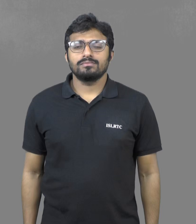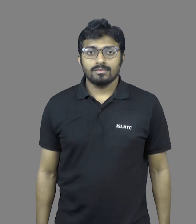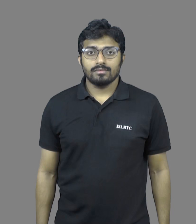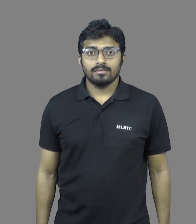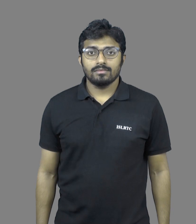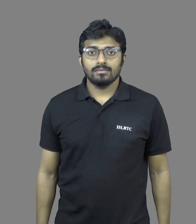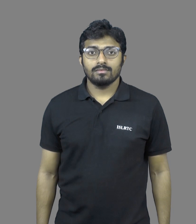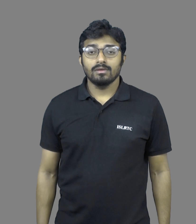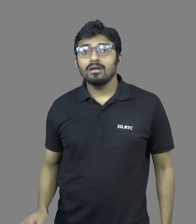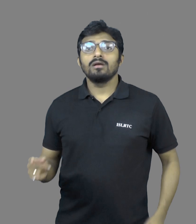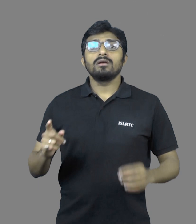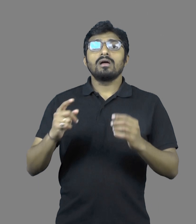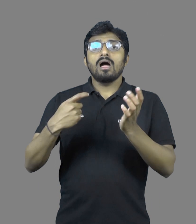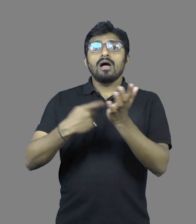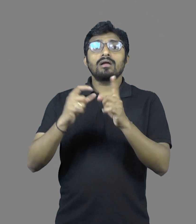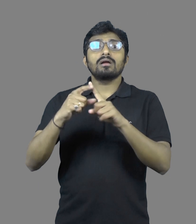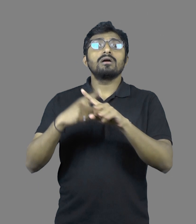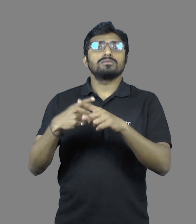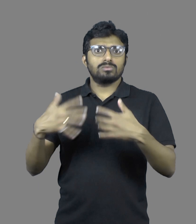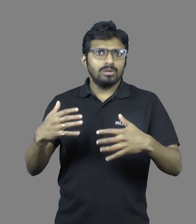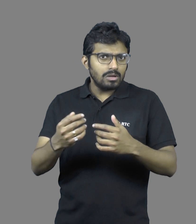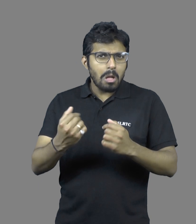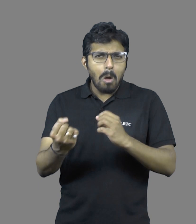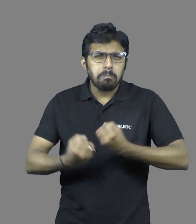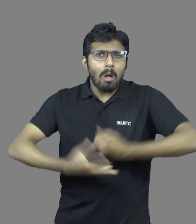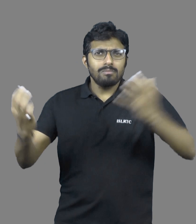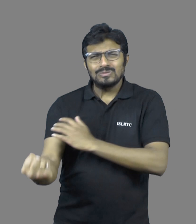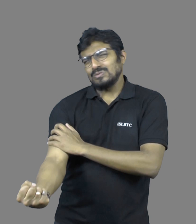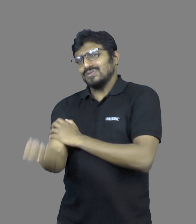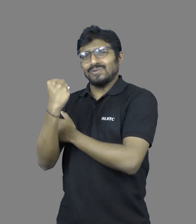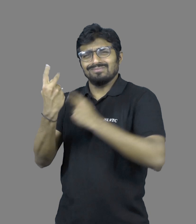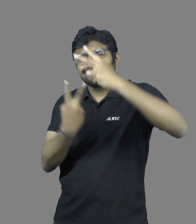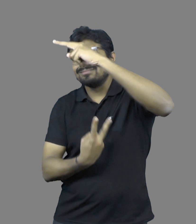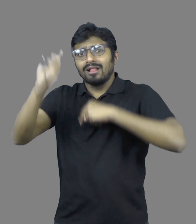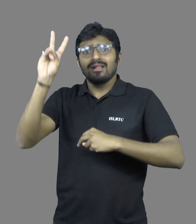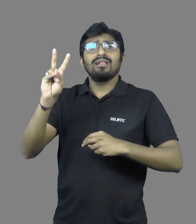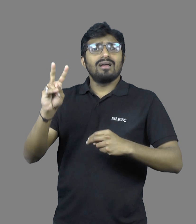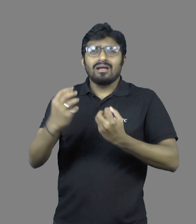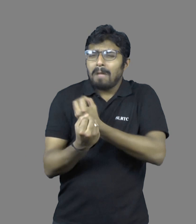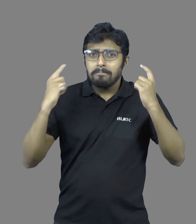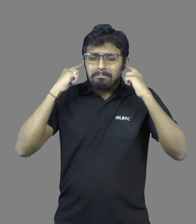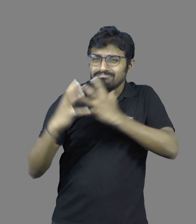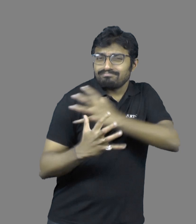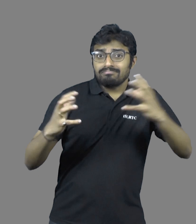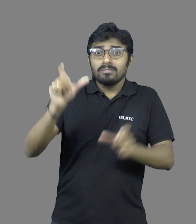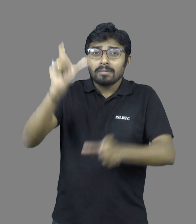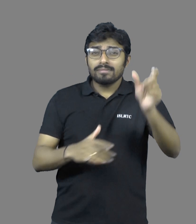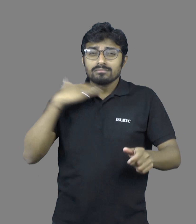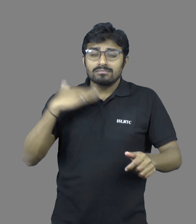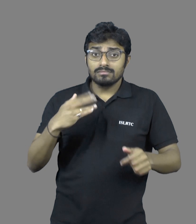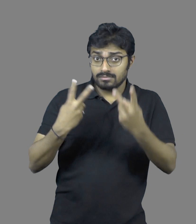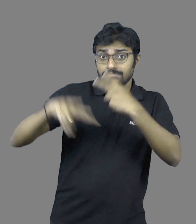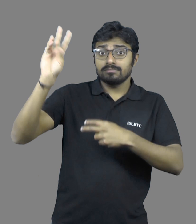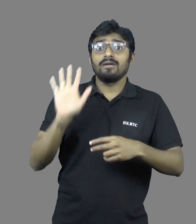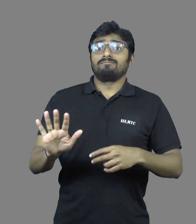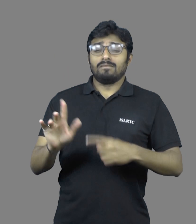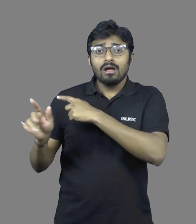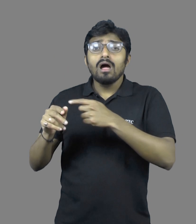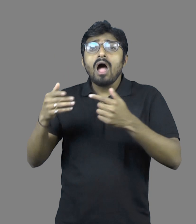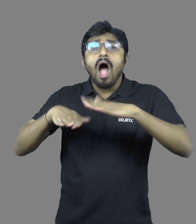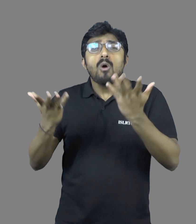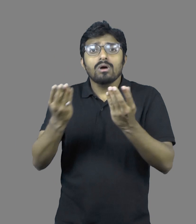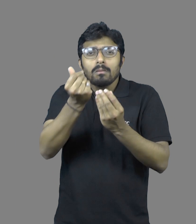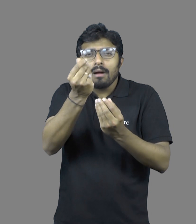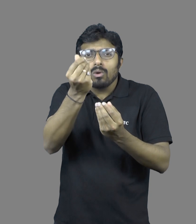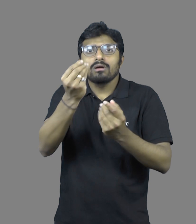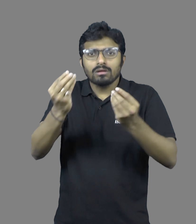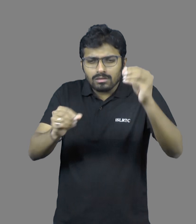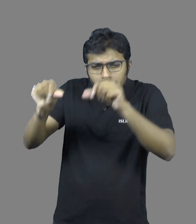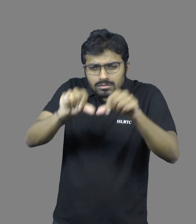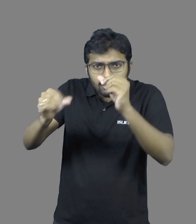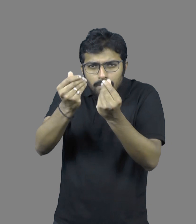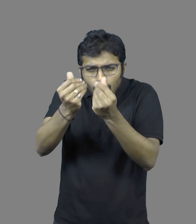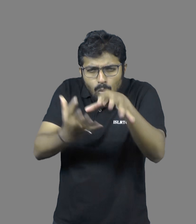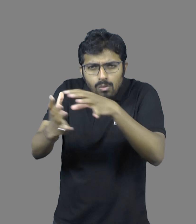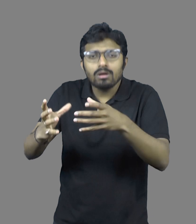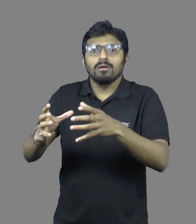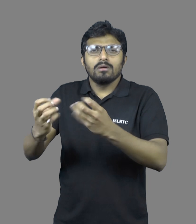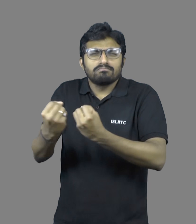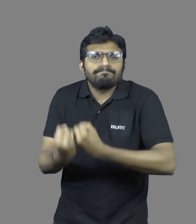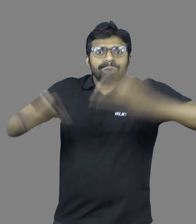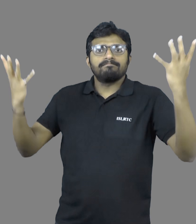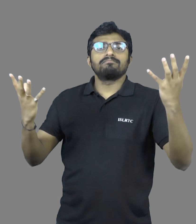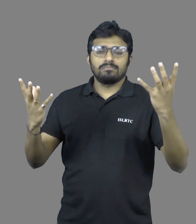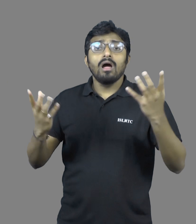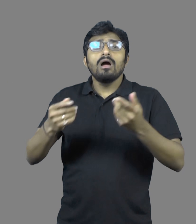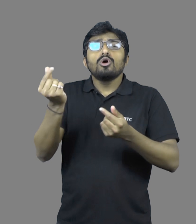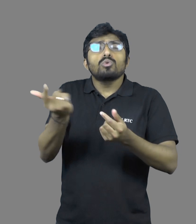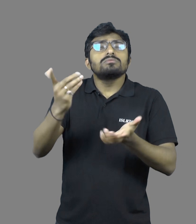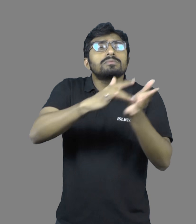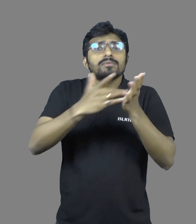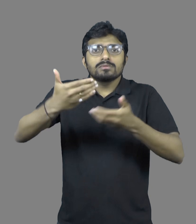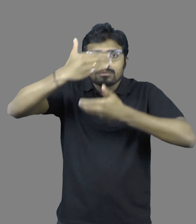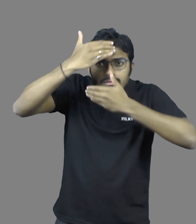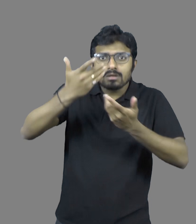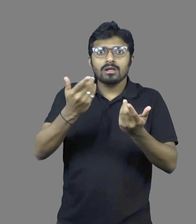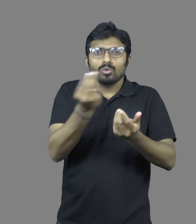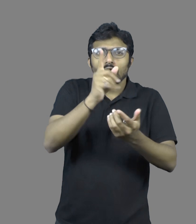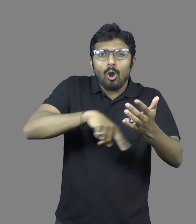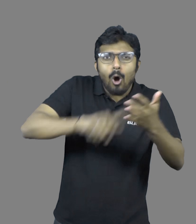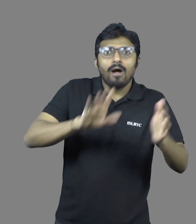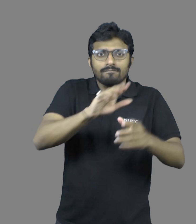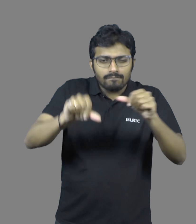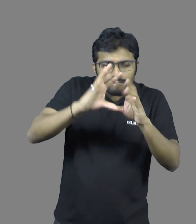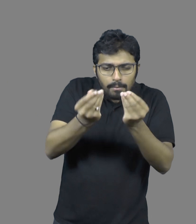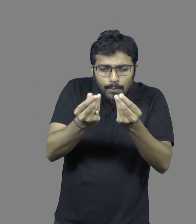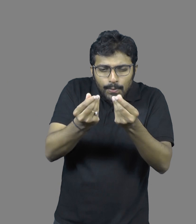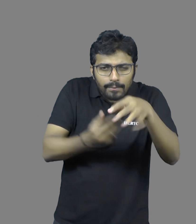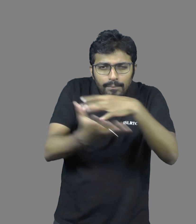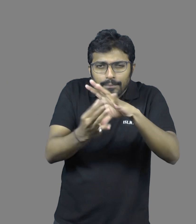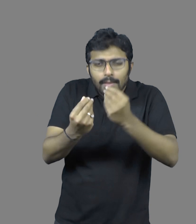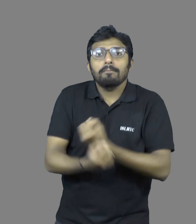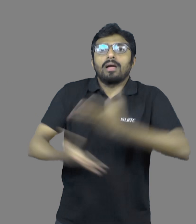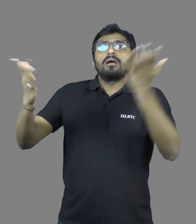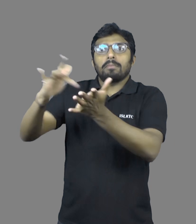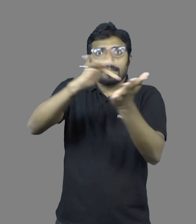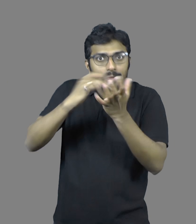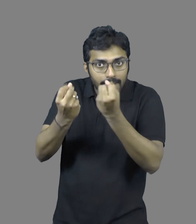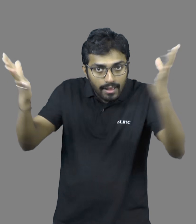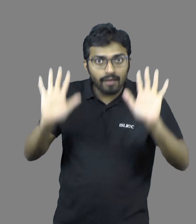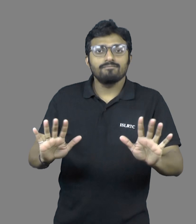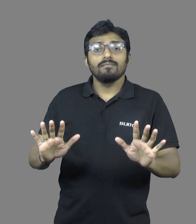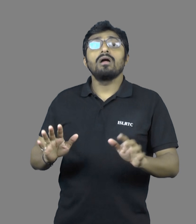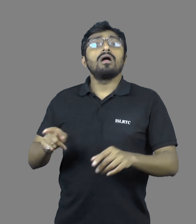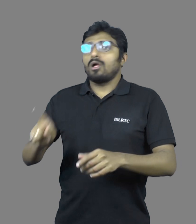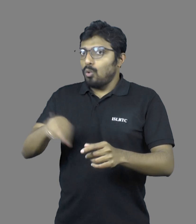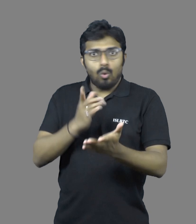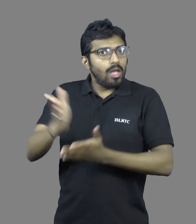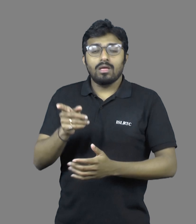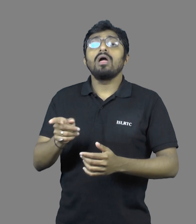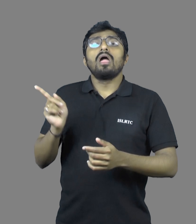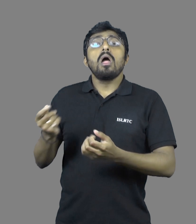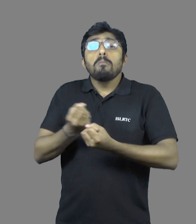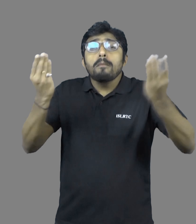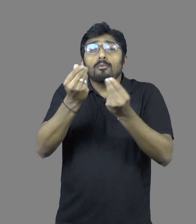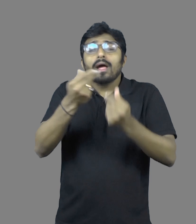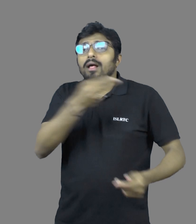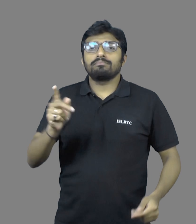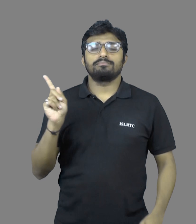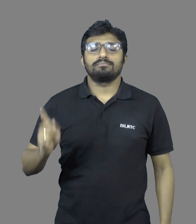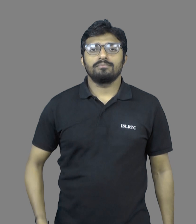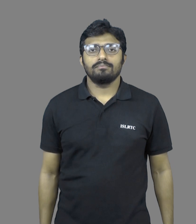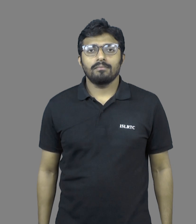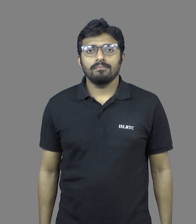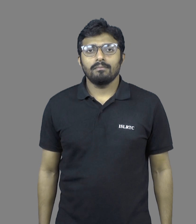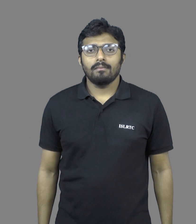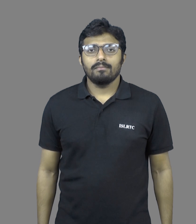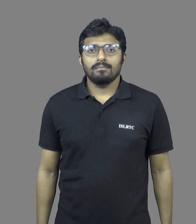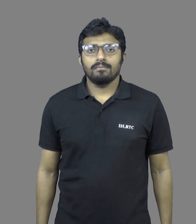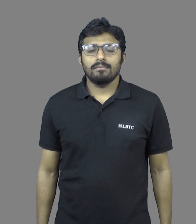RDX